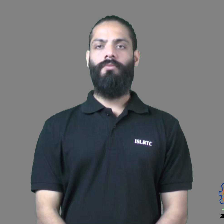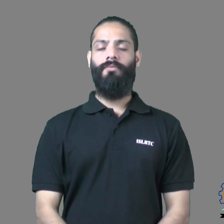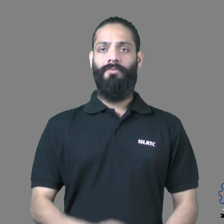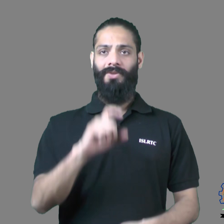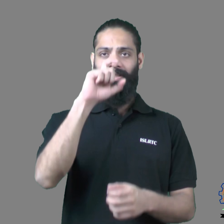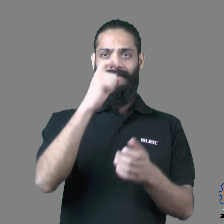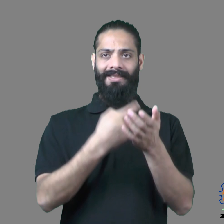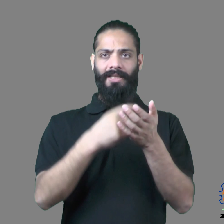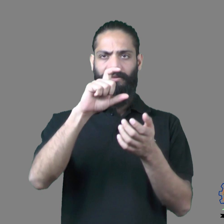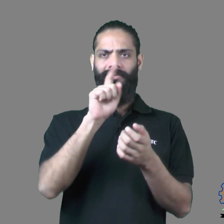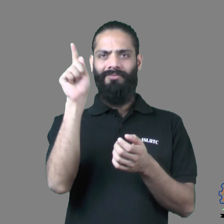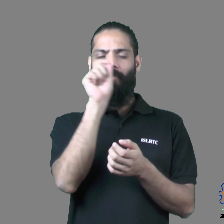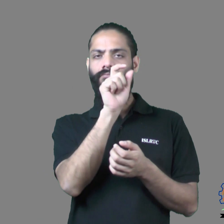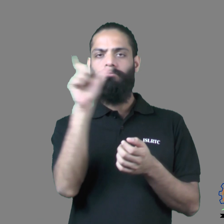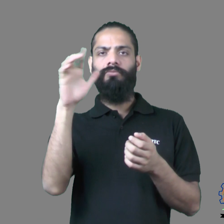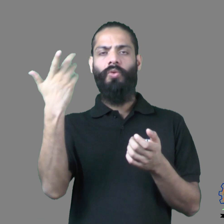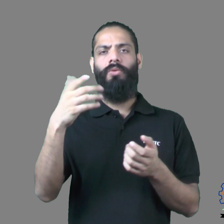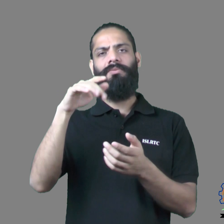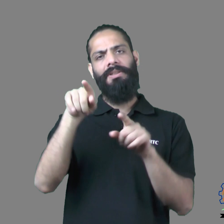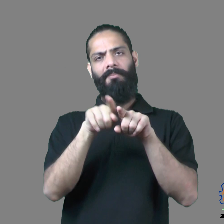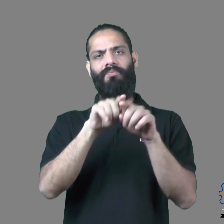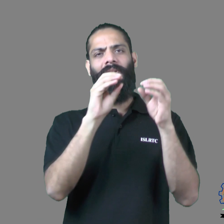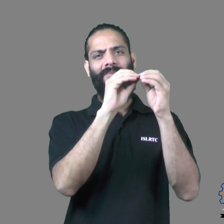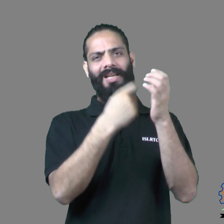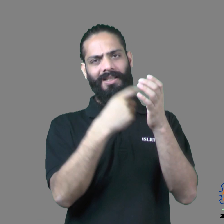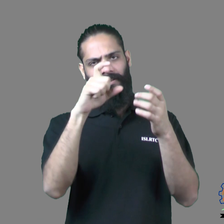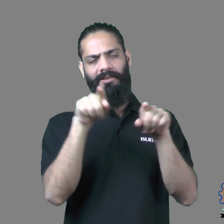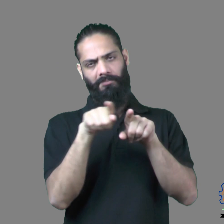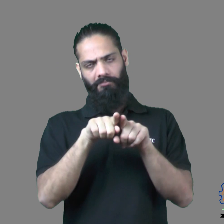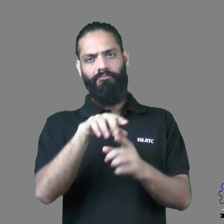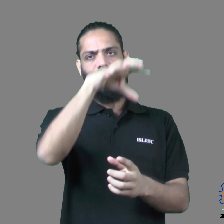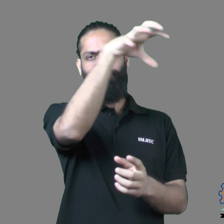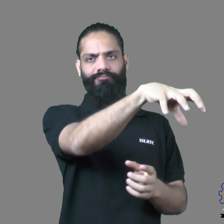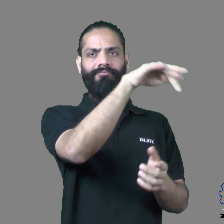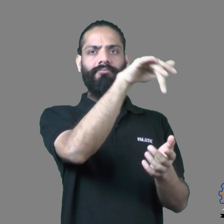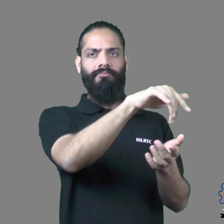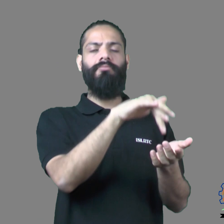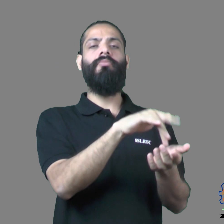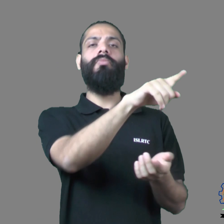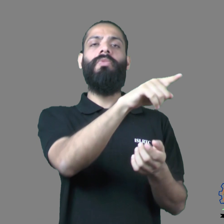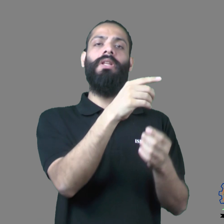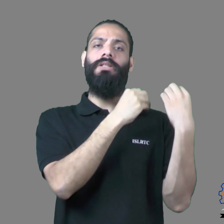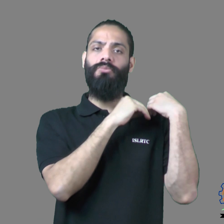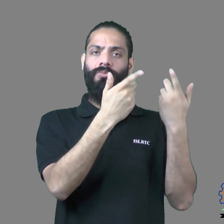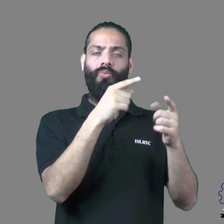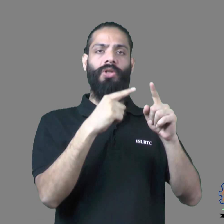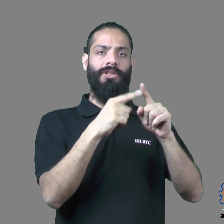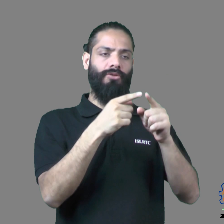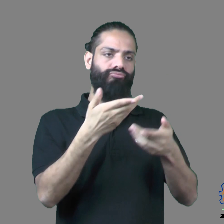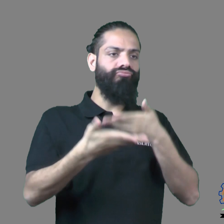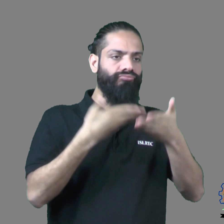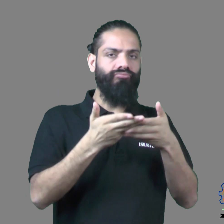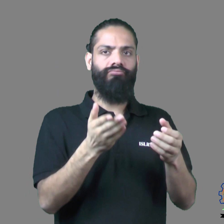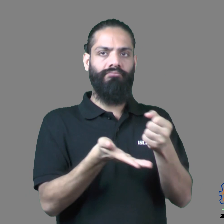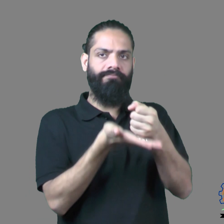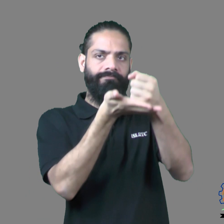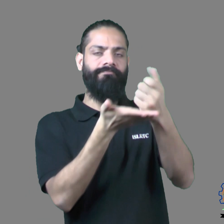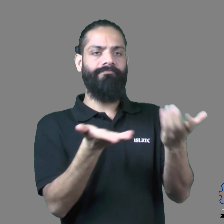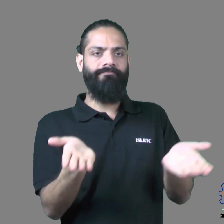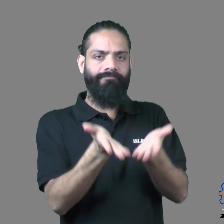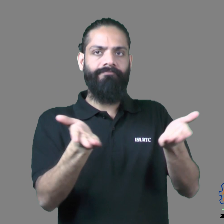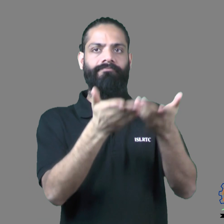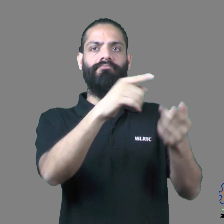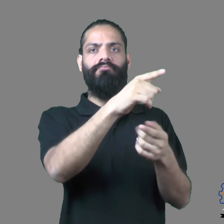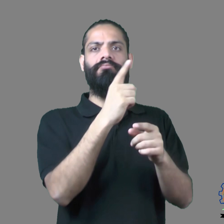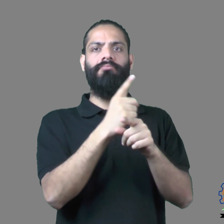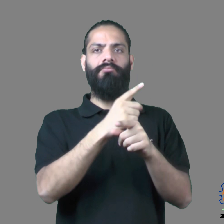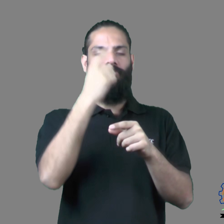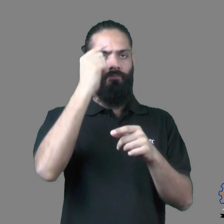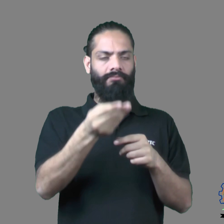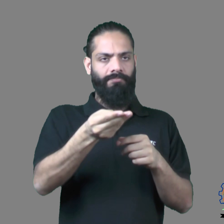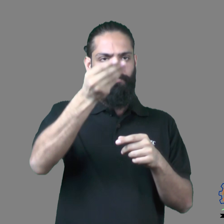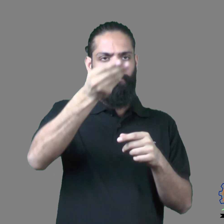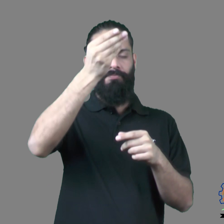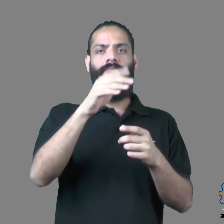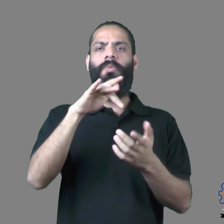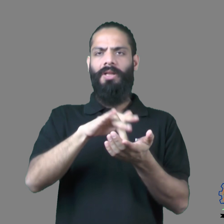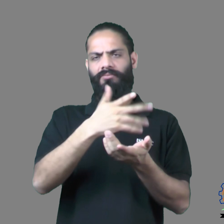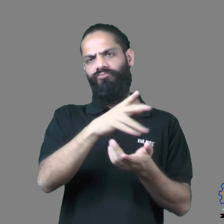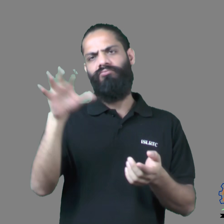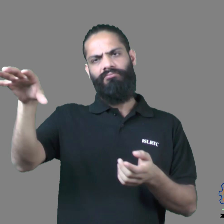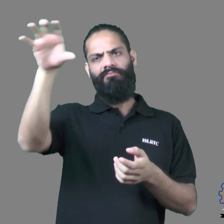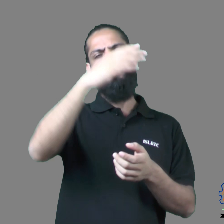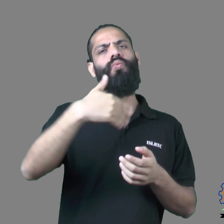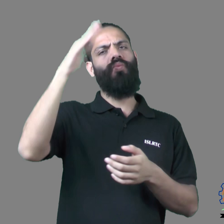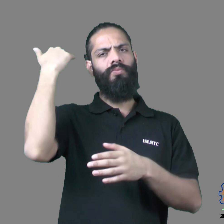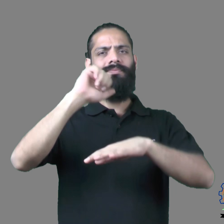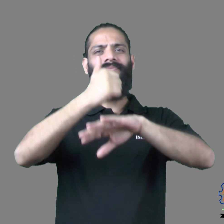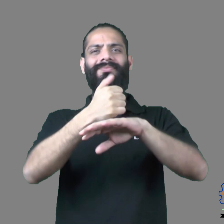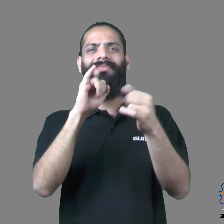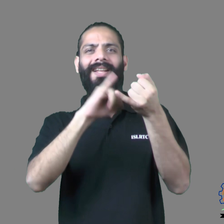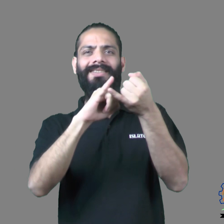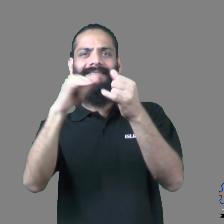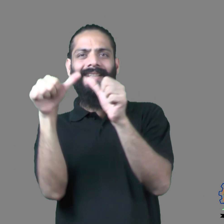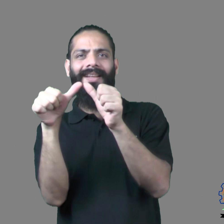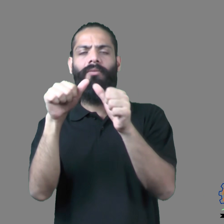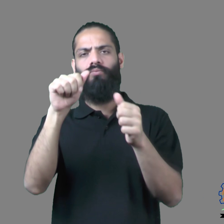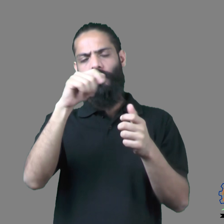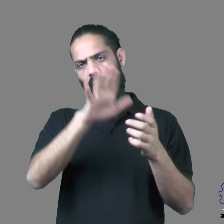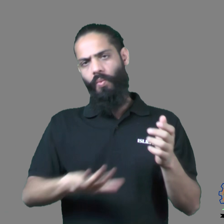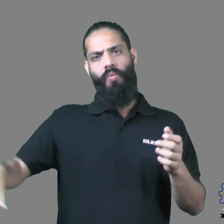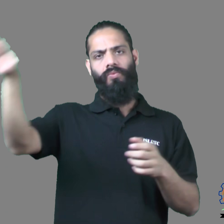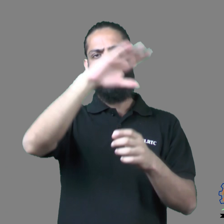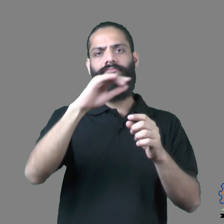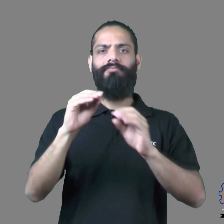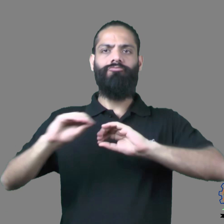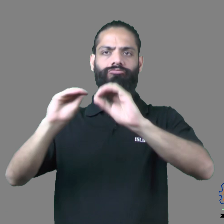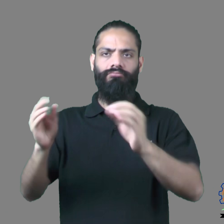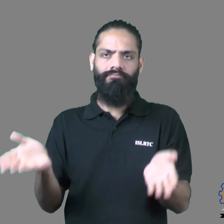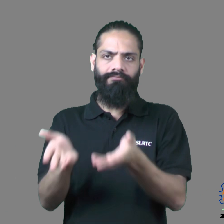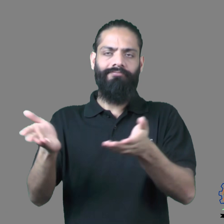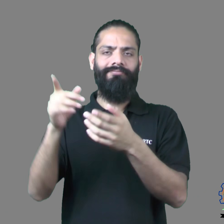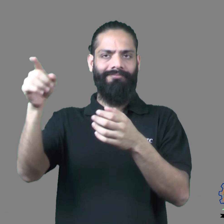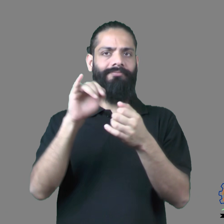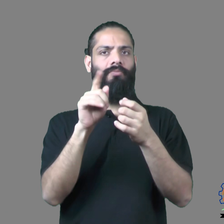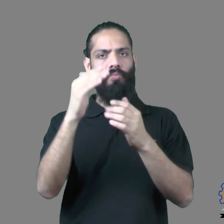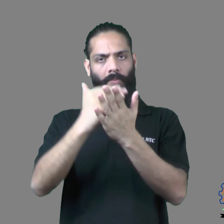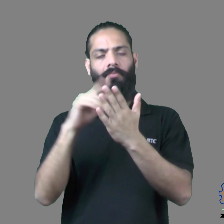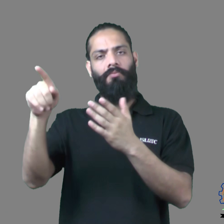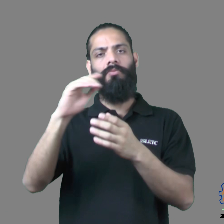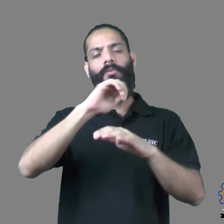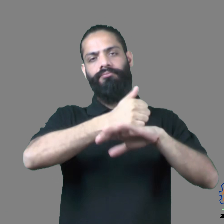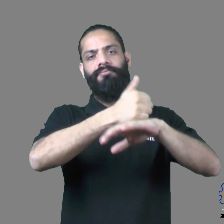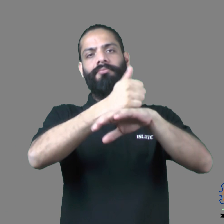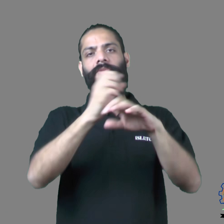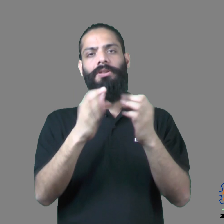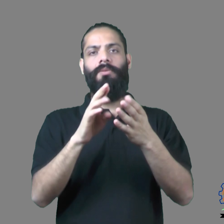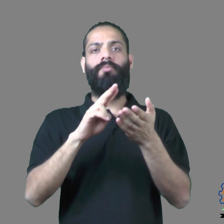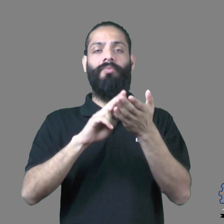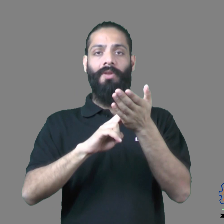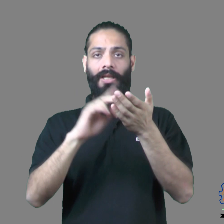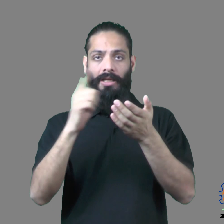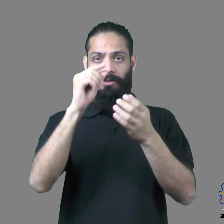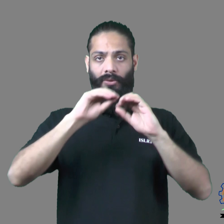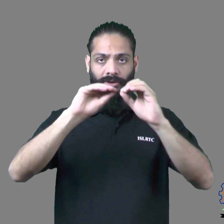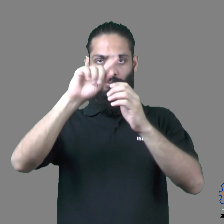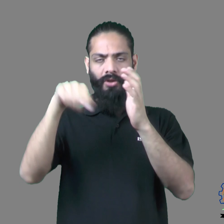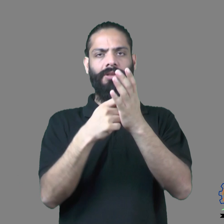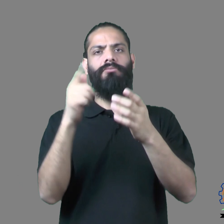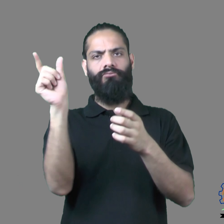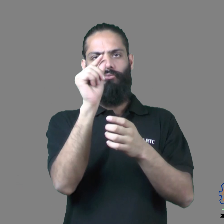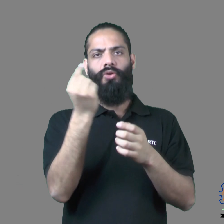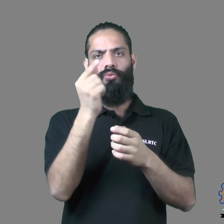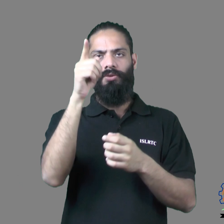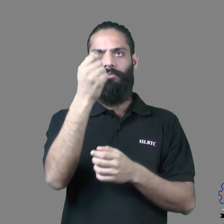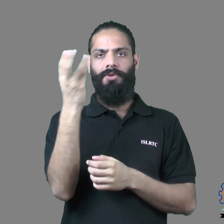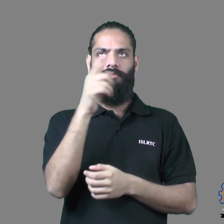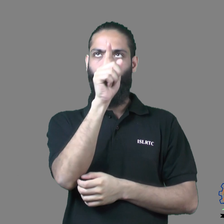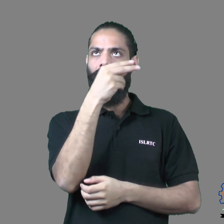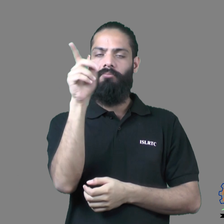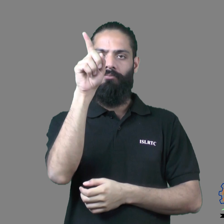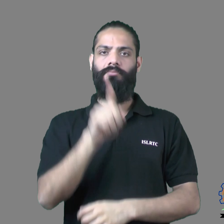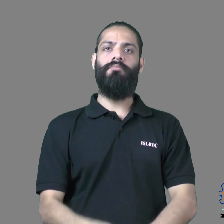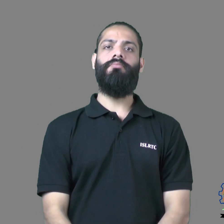Cluster Resource Centre (CRC)